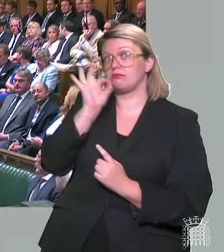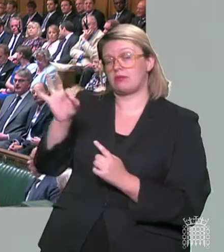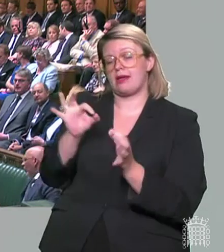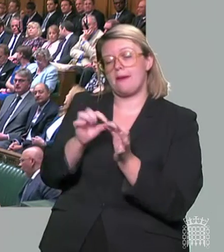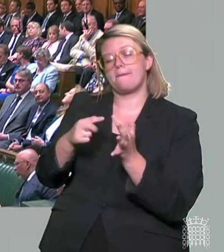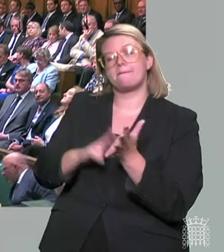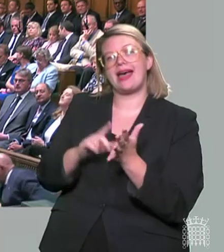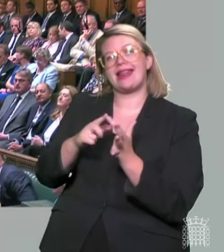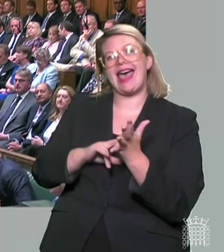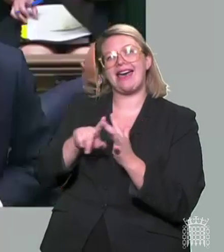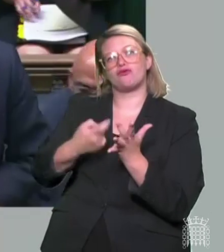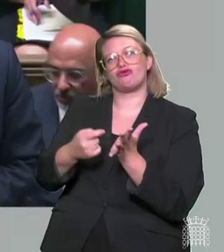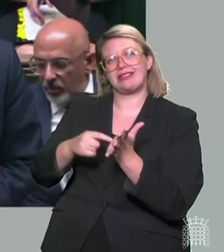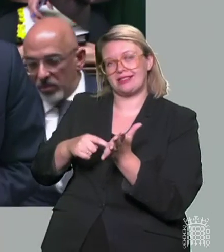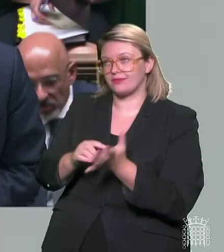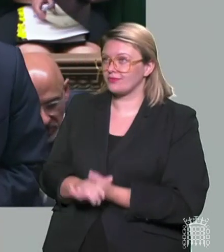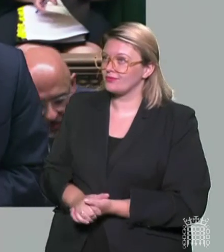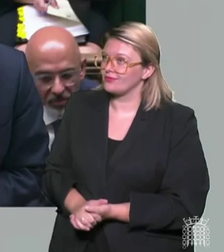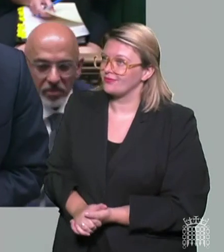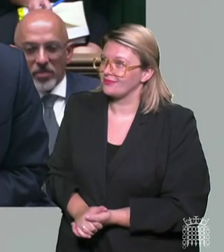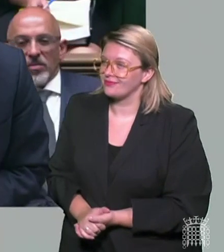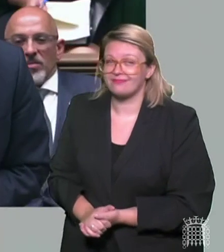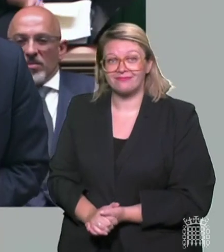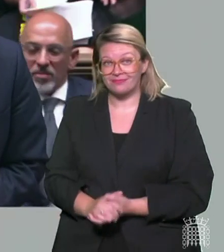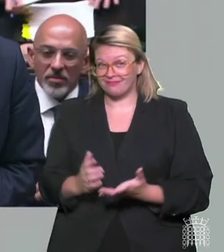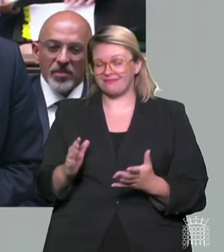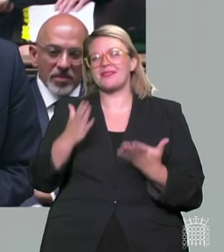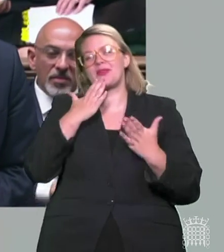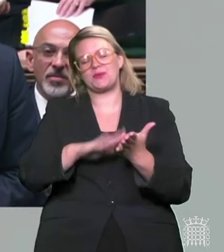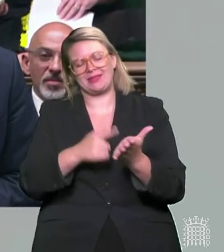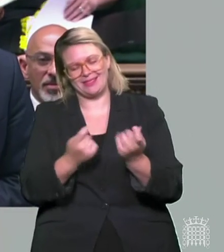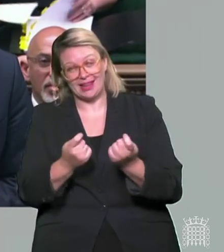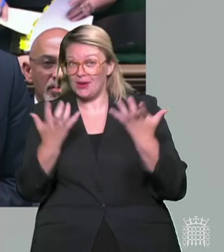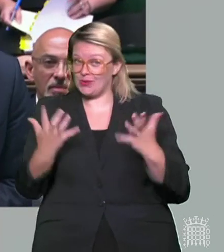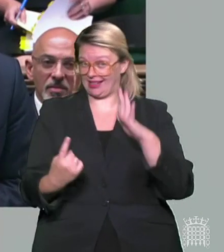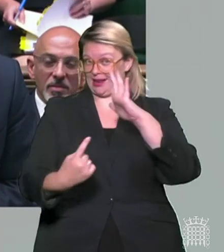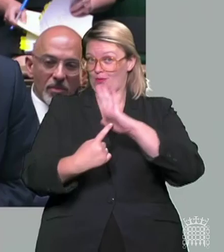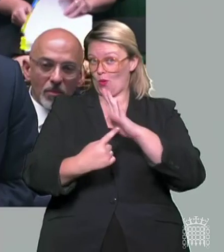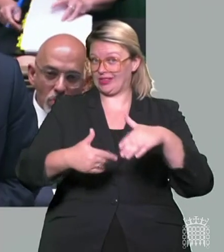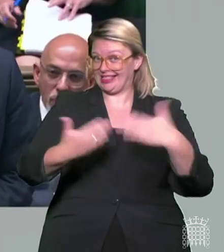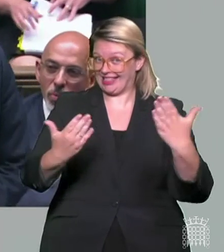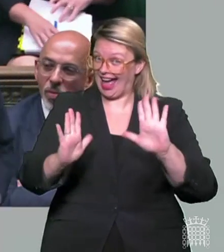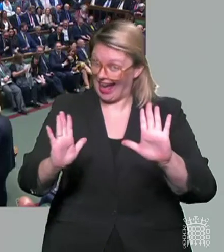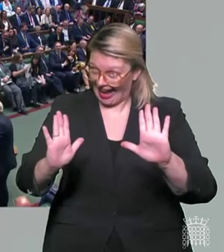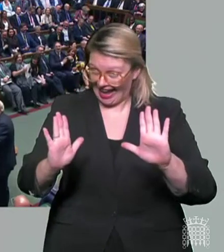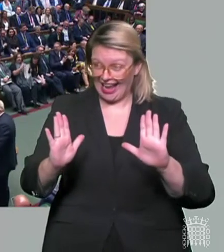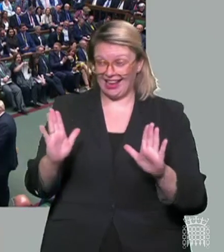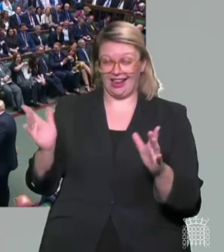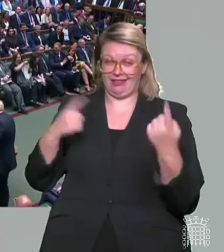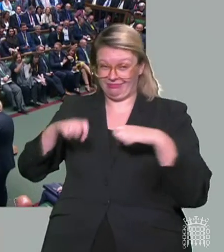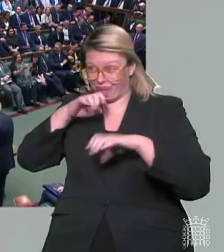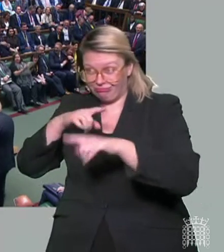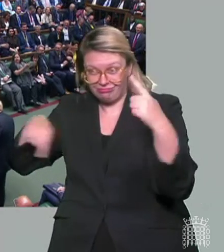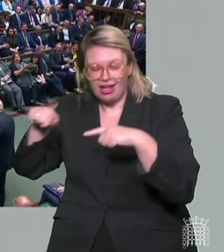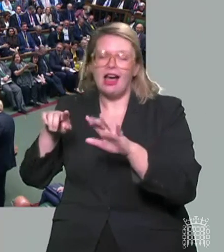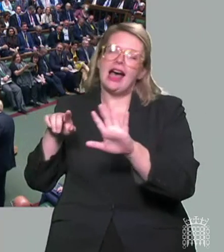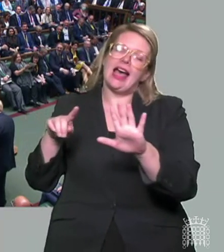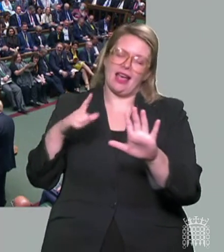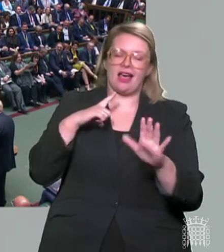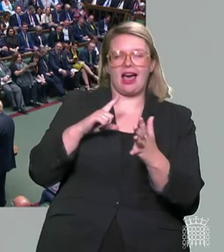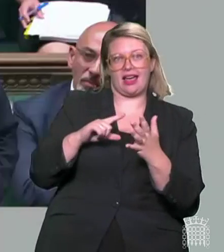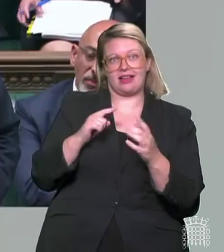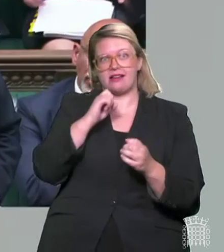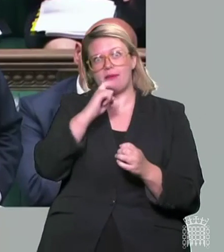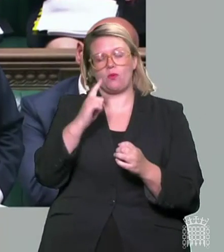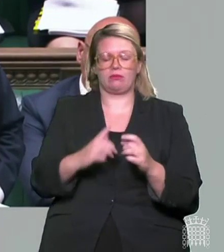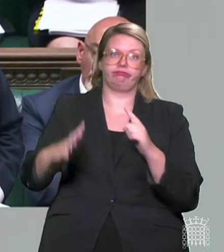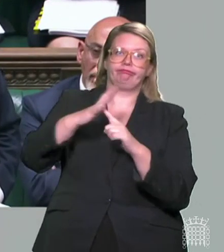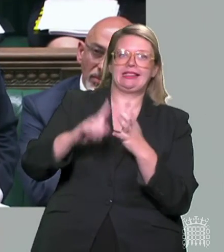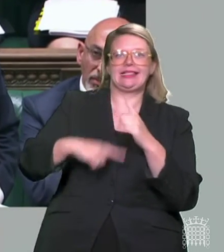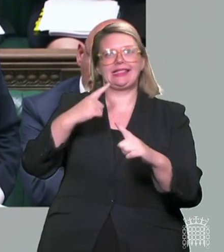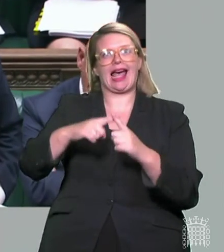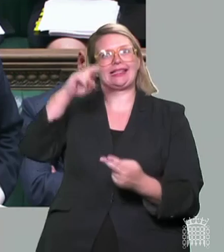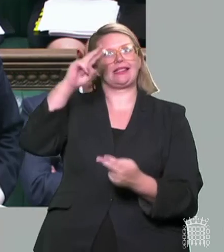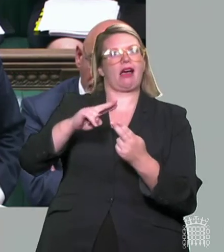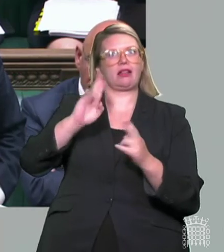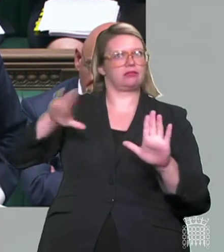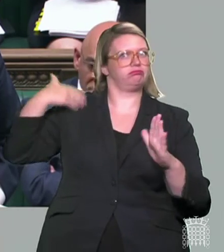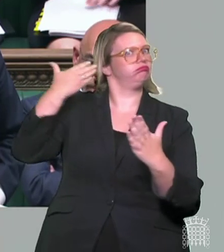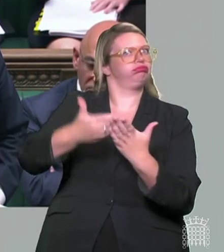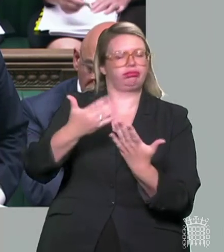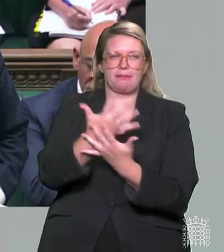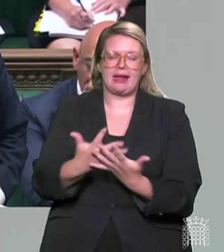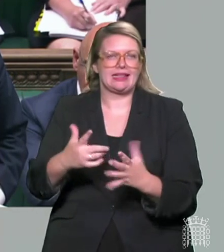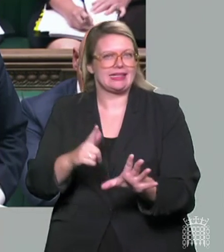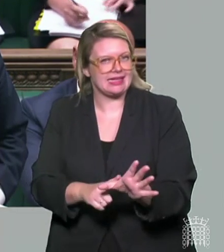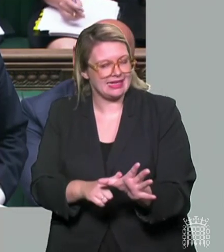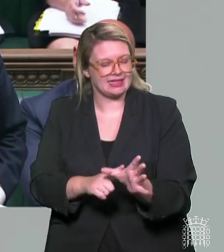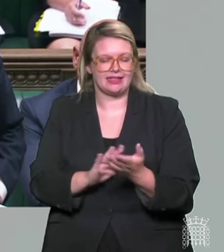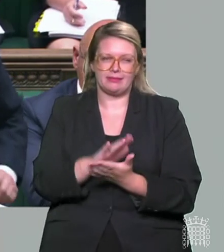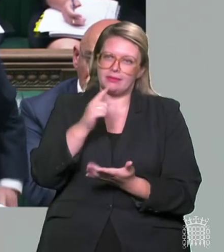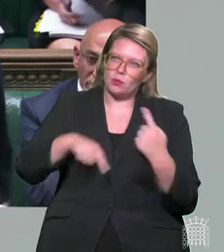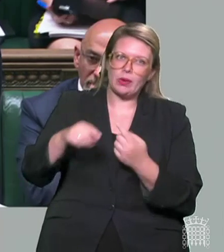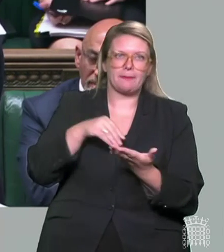Today is a big day——as we implement the biggest tax cut for a decade, increasing national insurance thresholds to make tax lower and the tax burden easier.